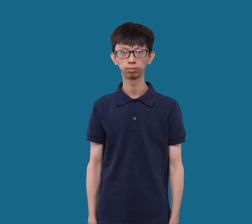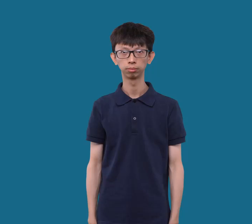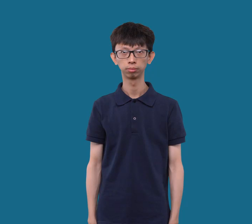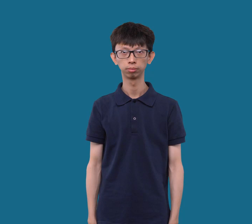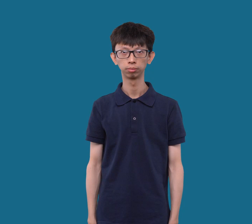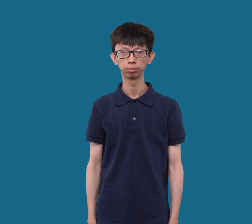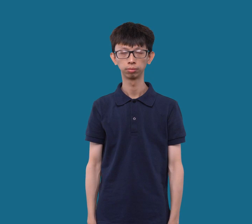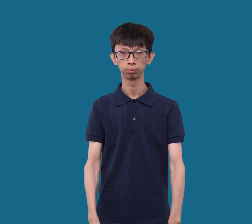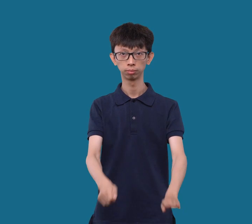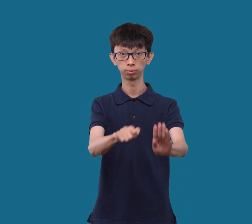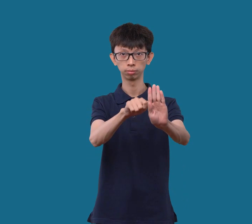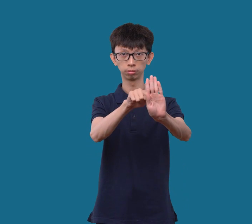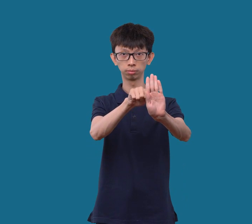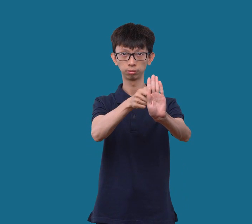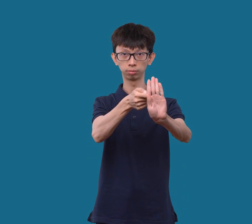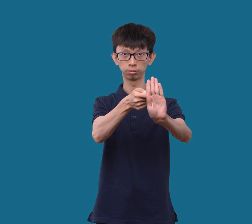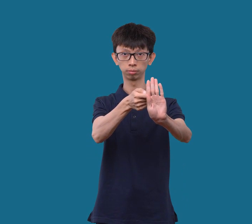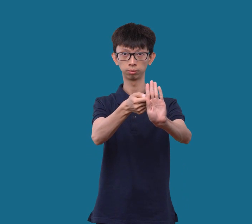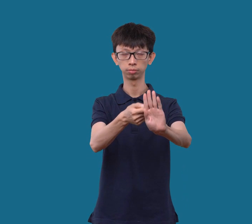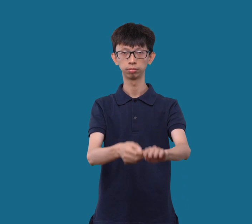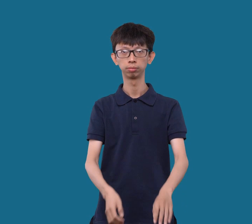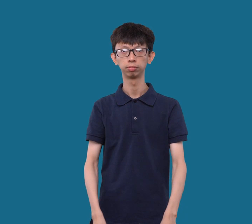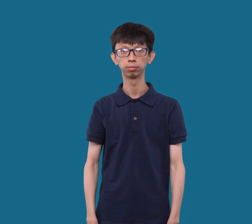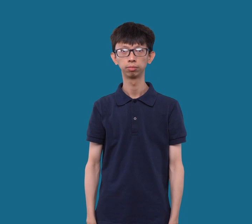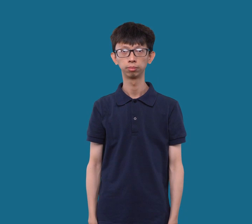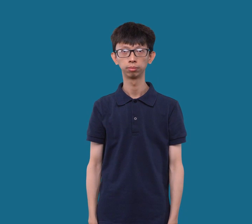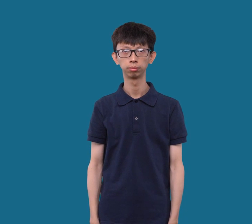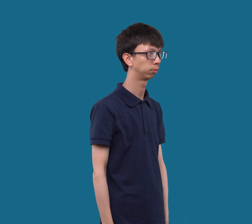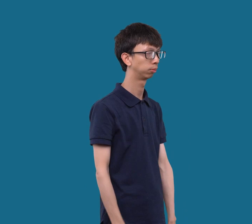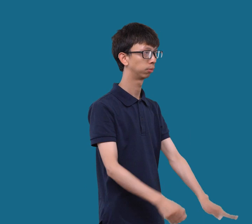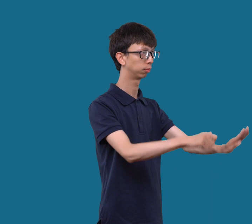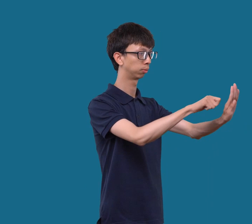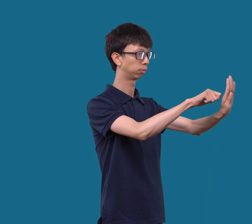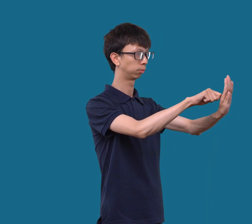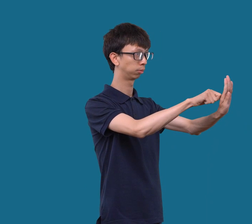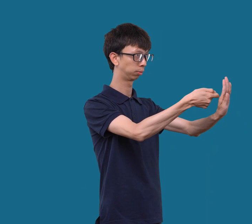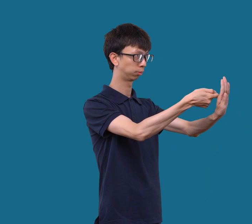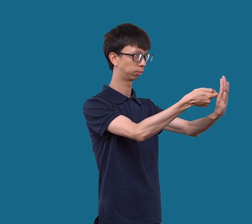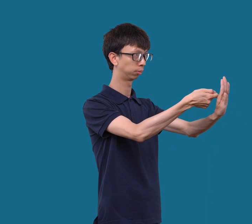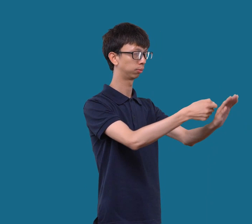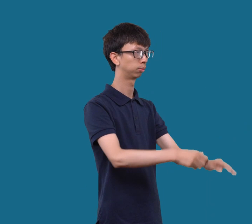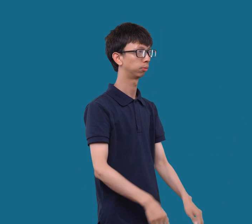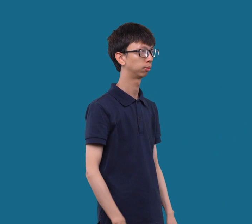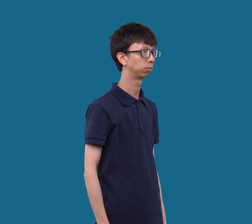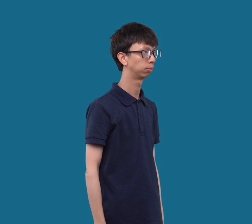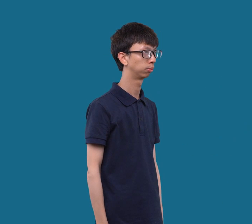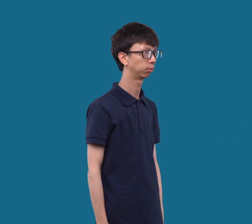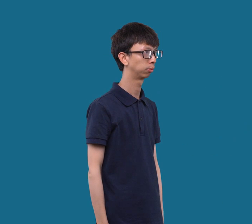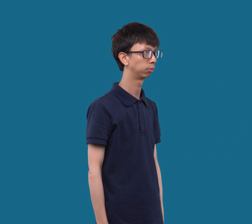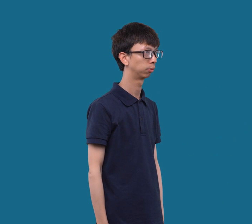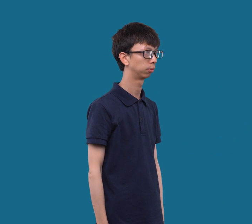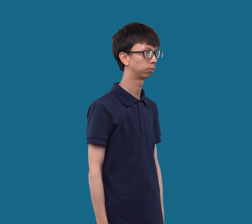khóa cửa